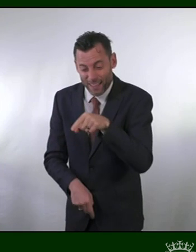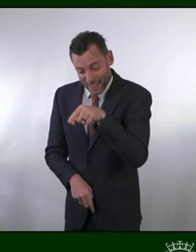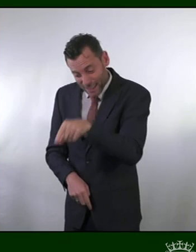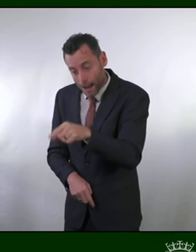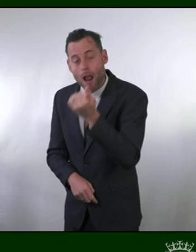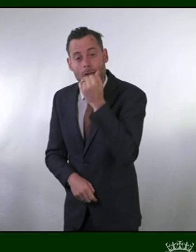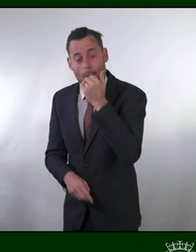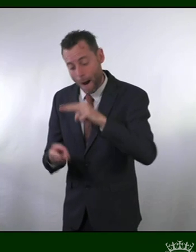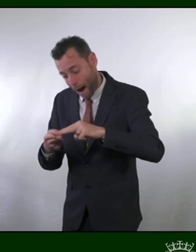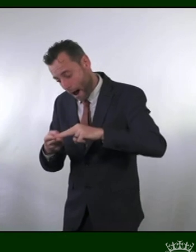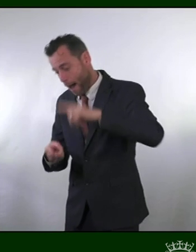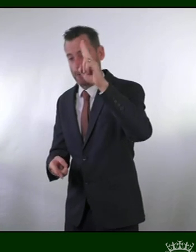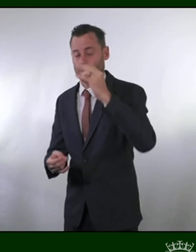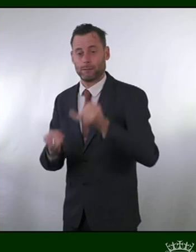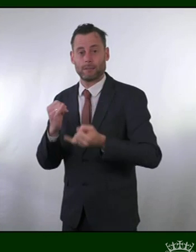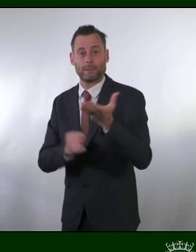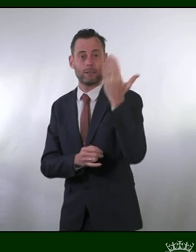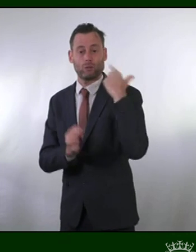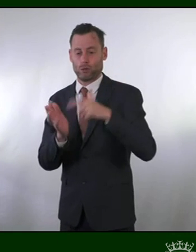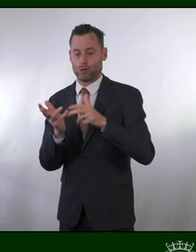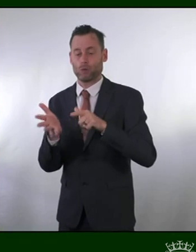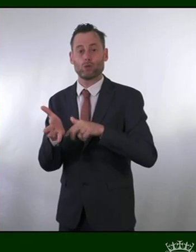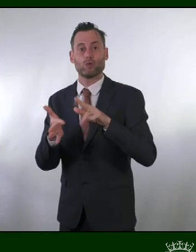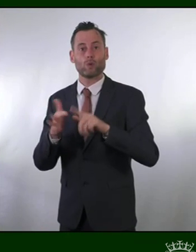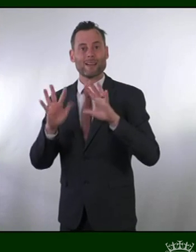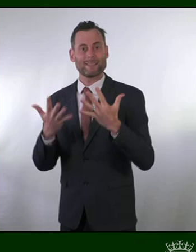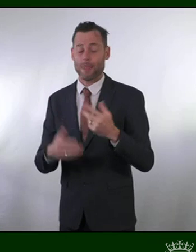That is the cost of rejecting the advice.